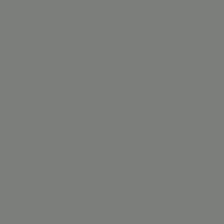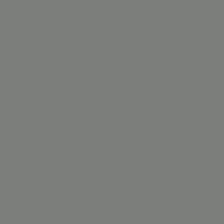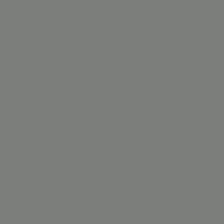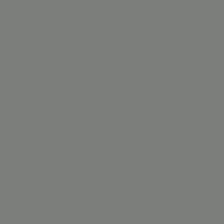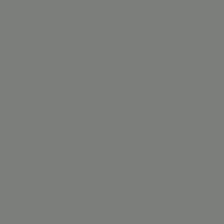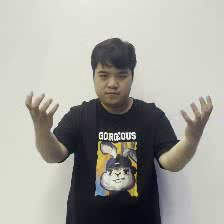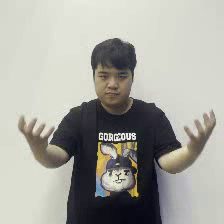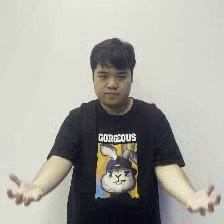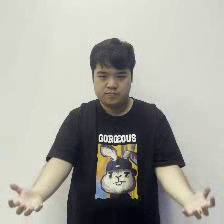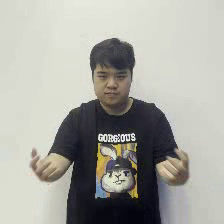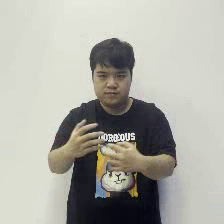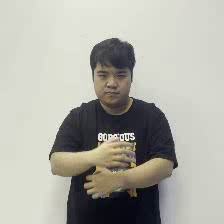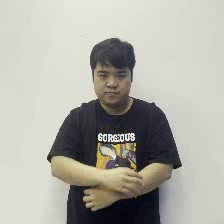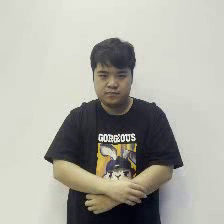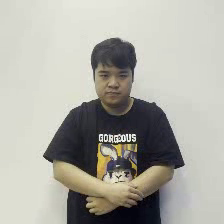Nặng